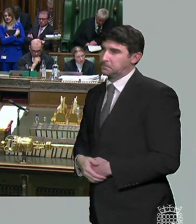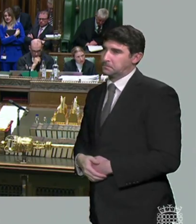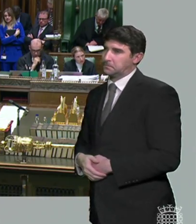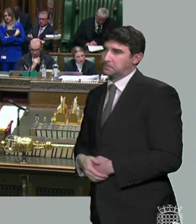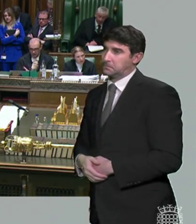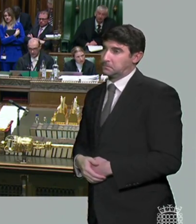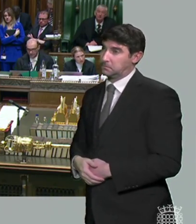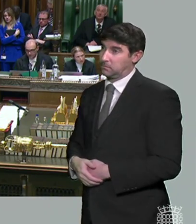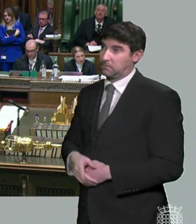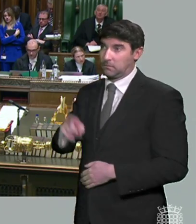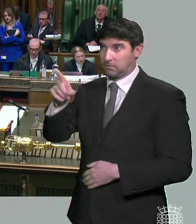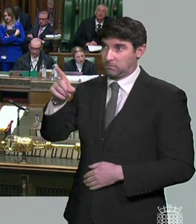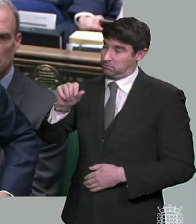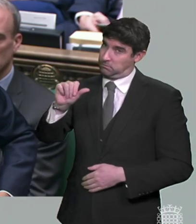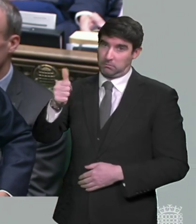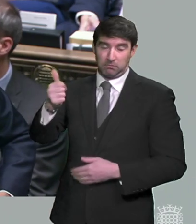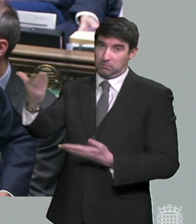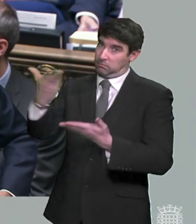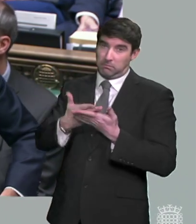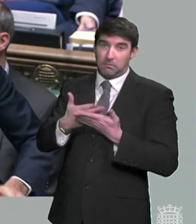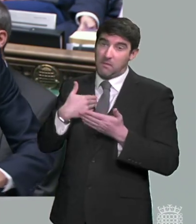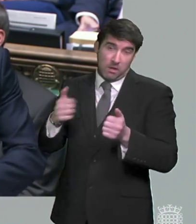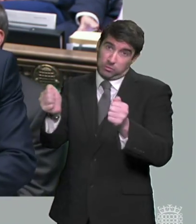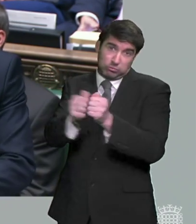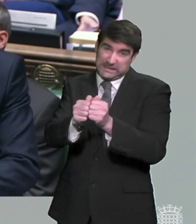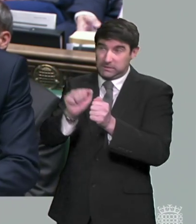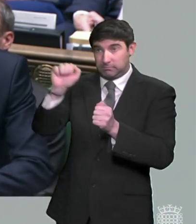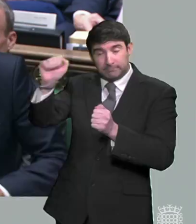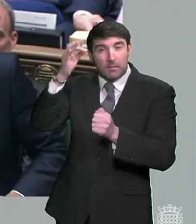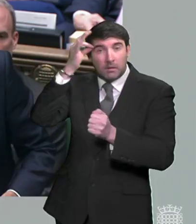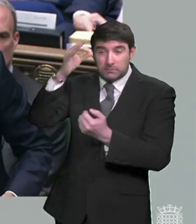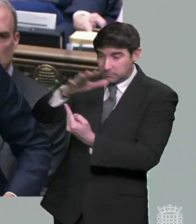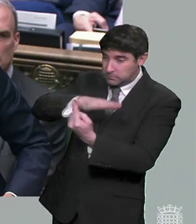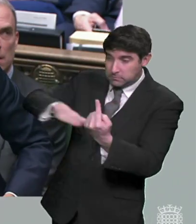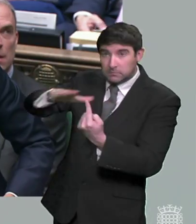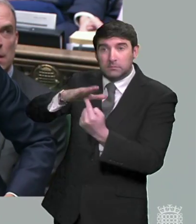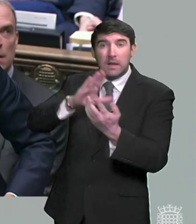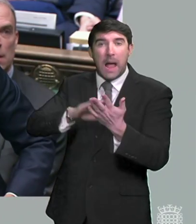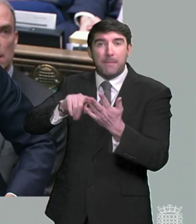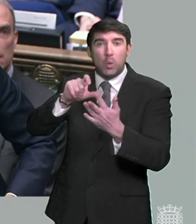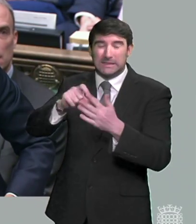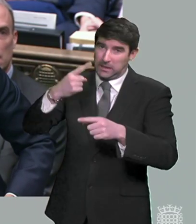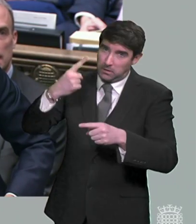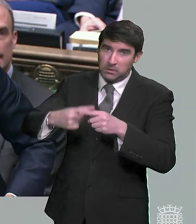My honourable Friend makes an excellent point, and I am happy to join him in paying tribute to his constituents at the MOD facility.